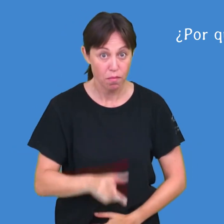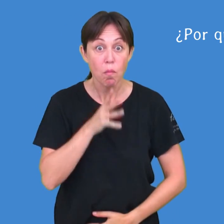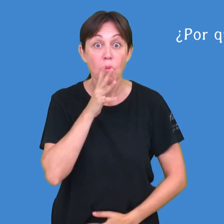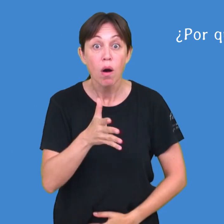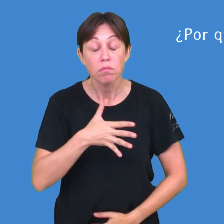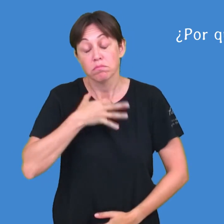motivo